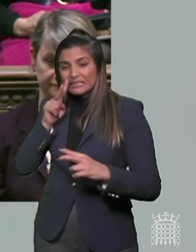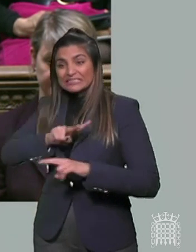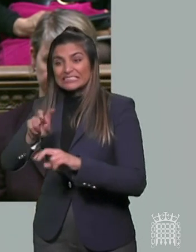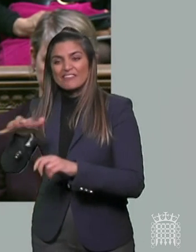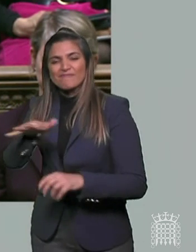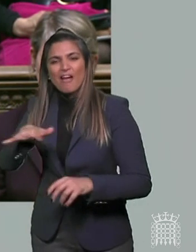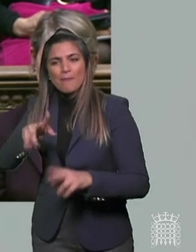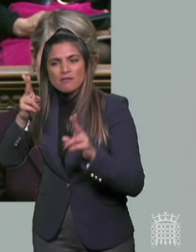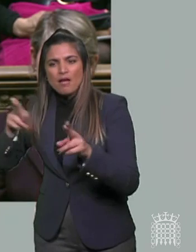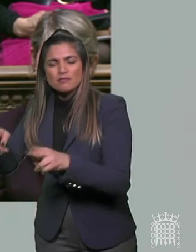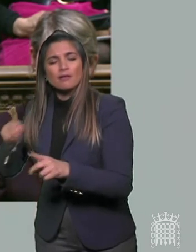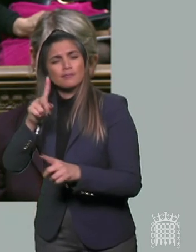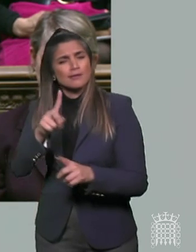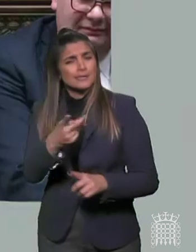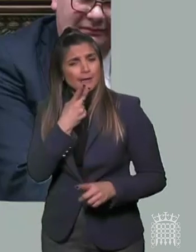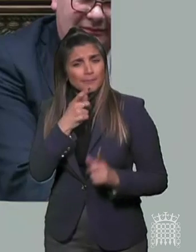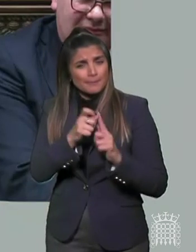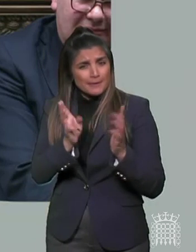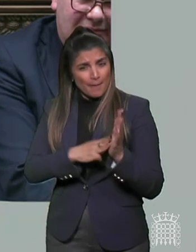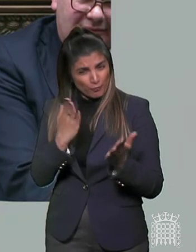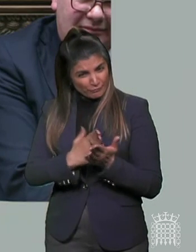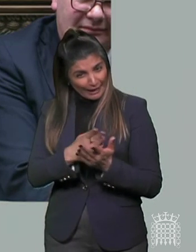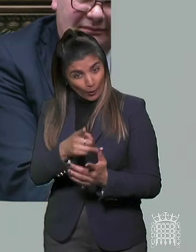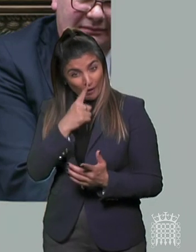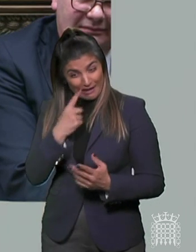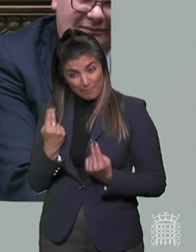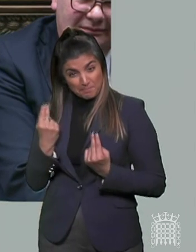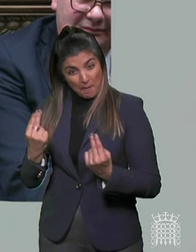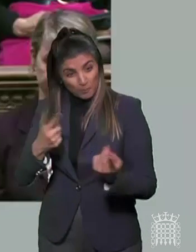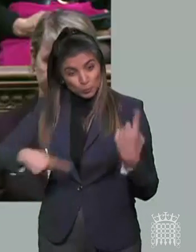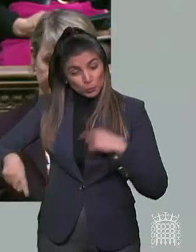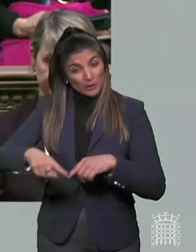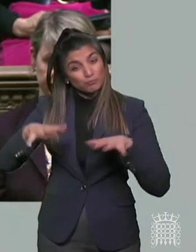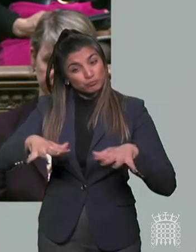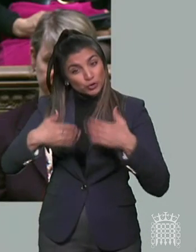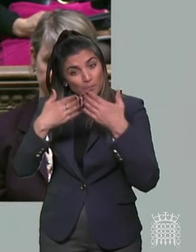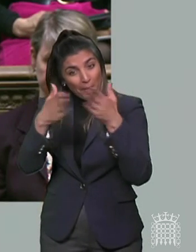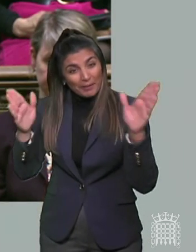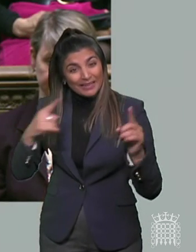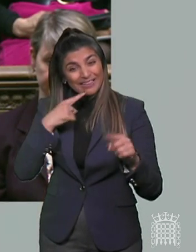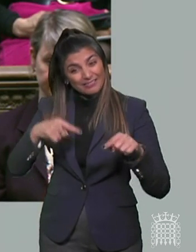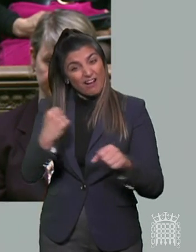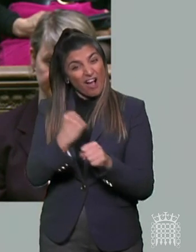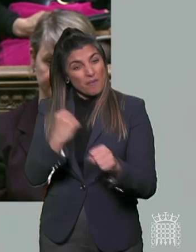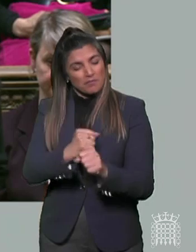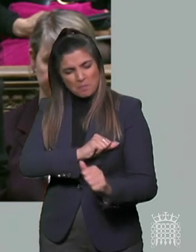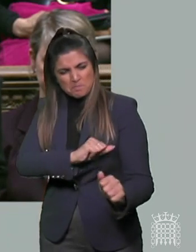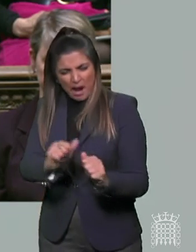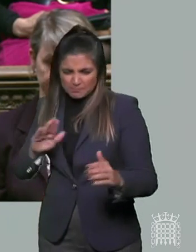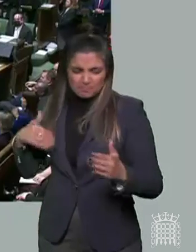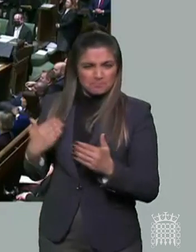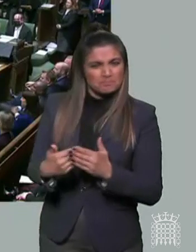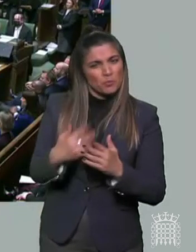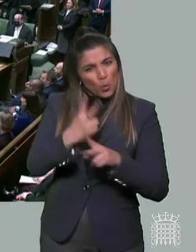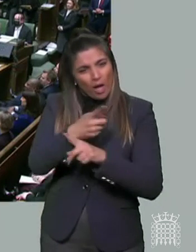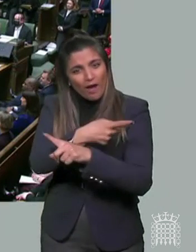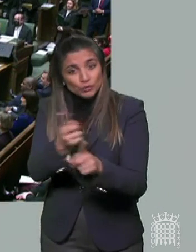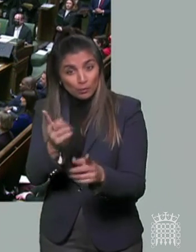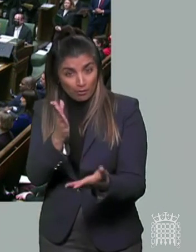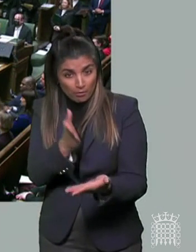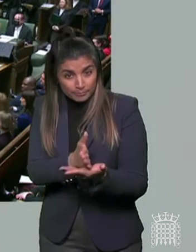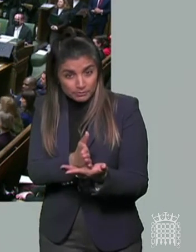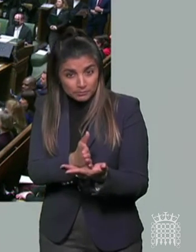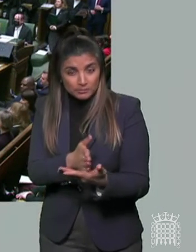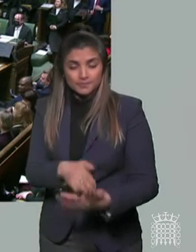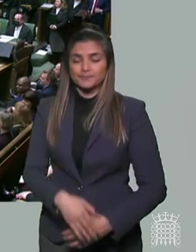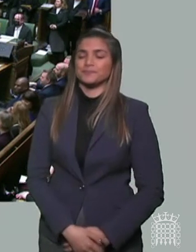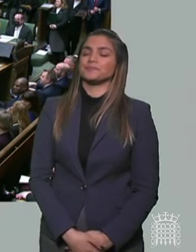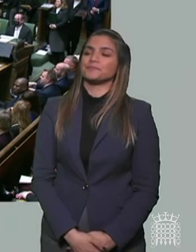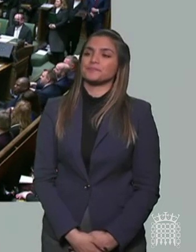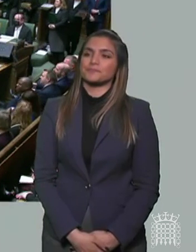Can the Deputy Prime Minister look the British people in the eye and really say that this Government are doing their best in their interests?